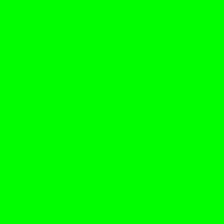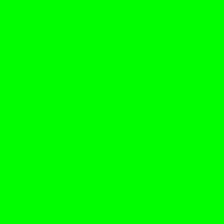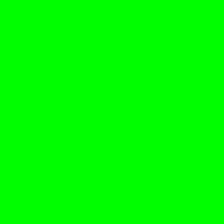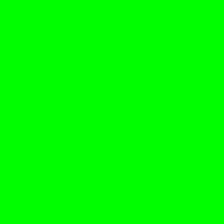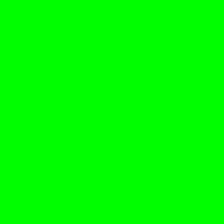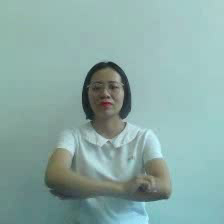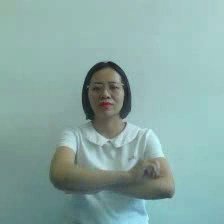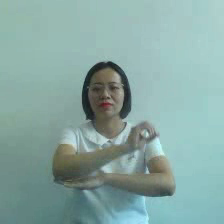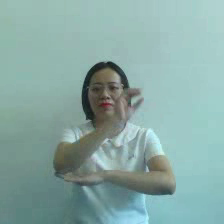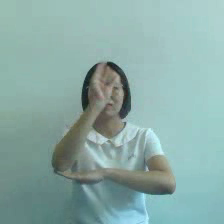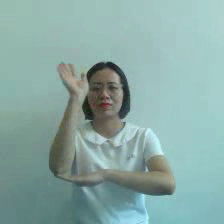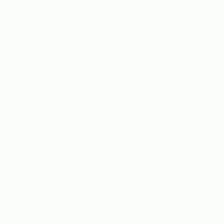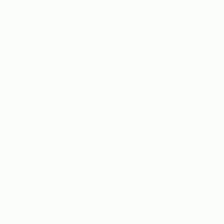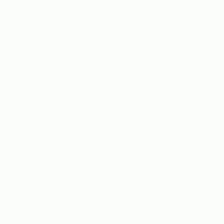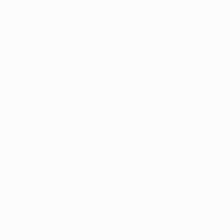Ban ngày